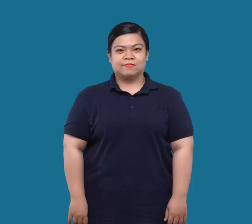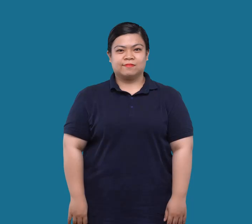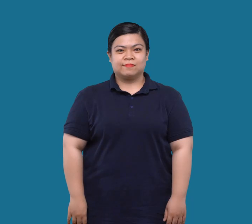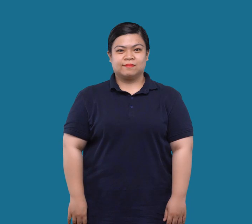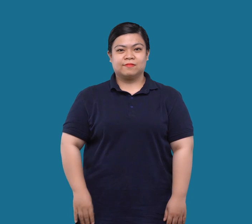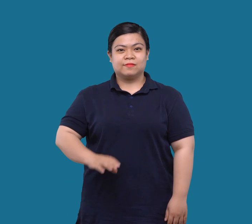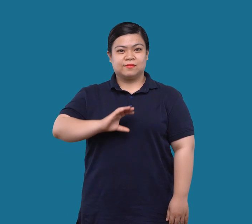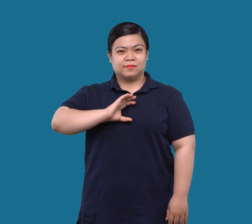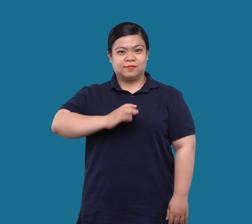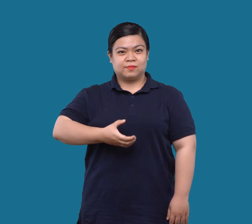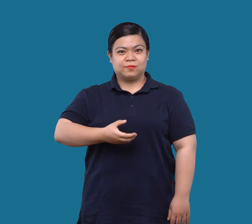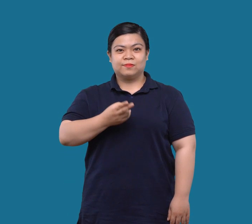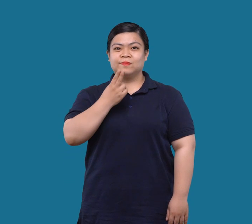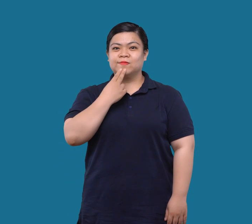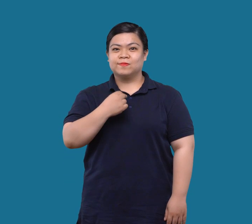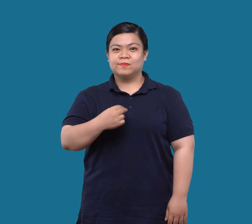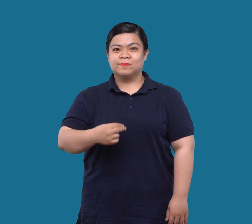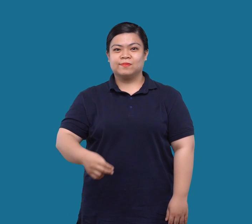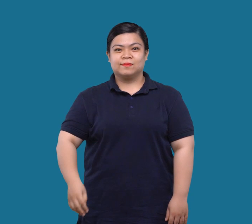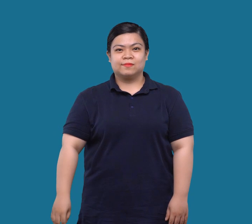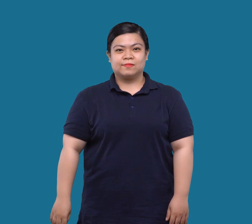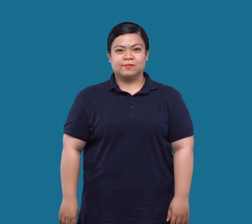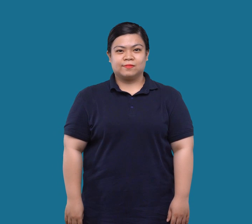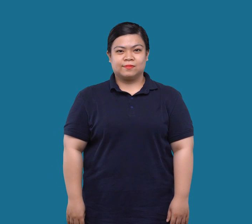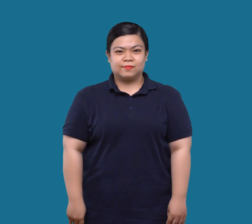cháu trai